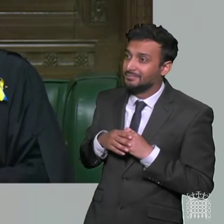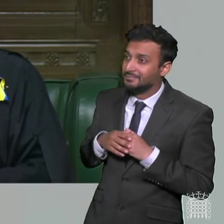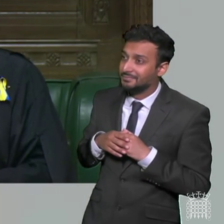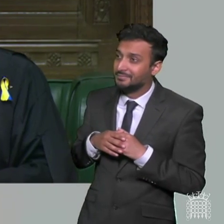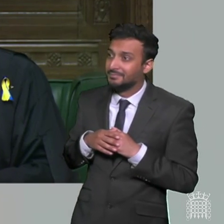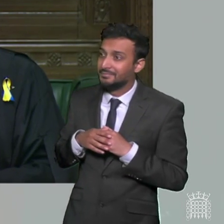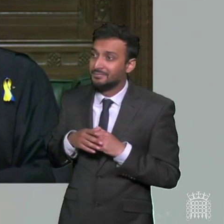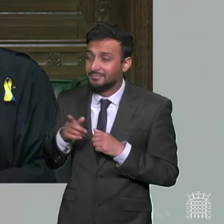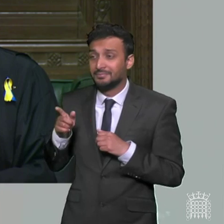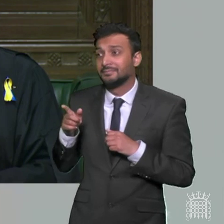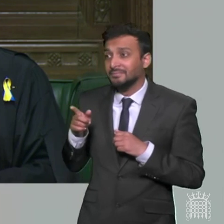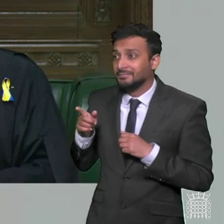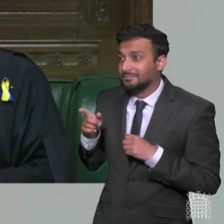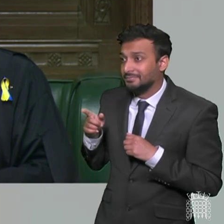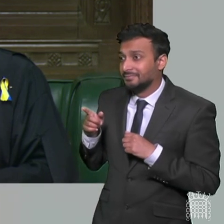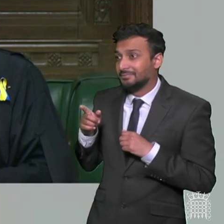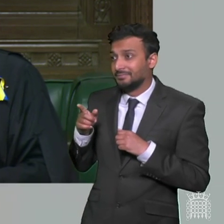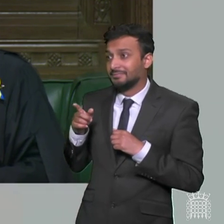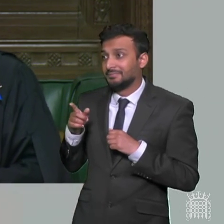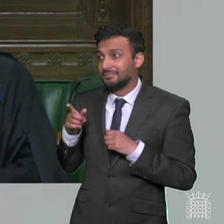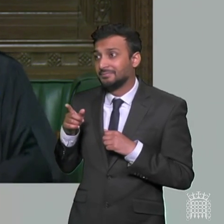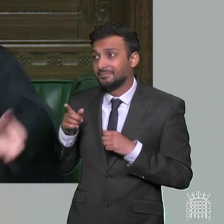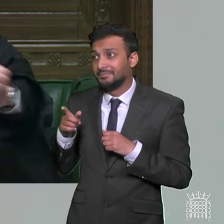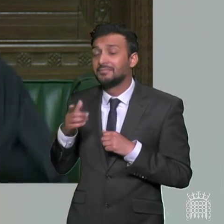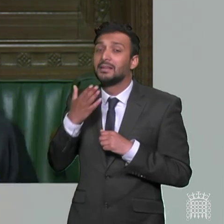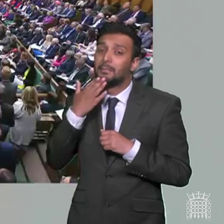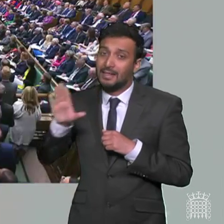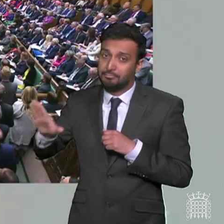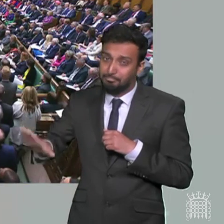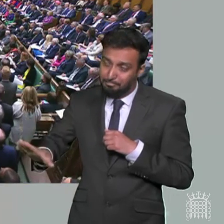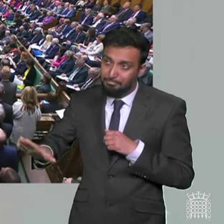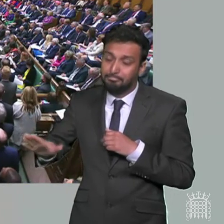Mr Bone, a man who always wants to catch my eye, is not going the best way about doing so.